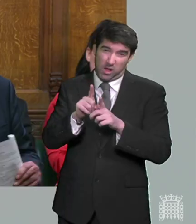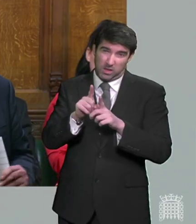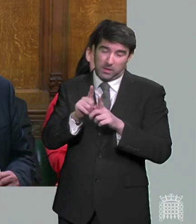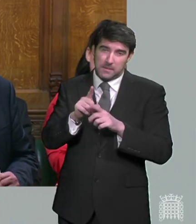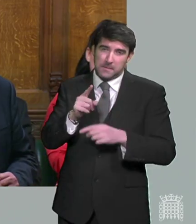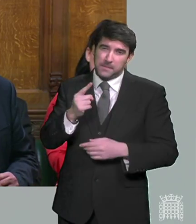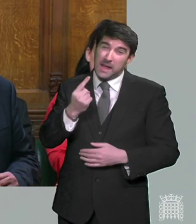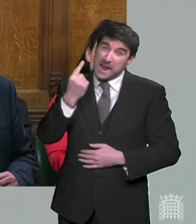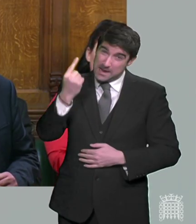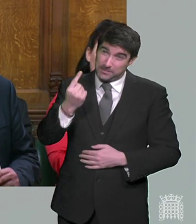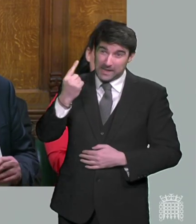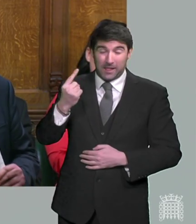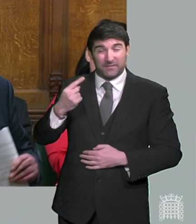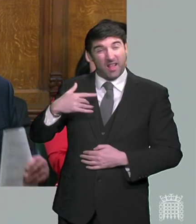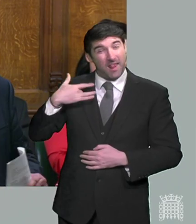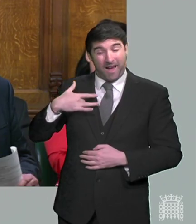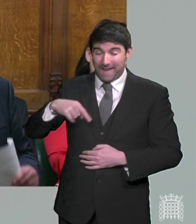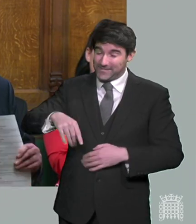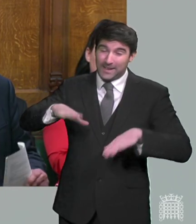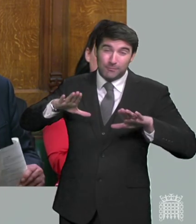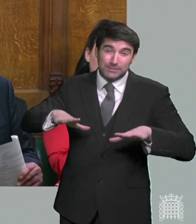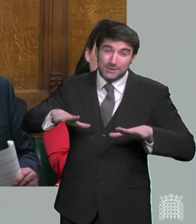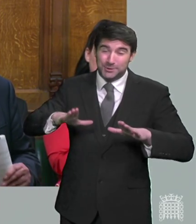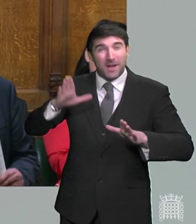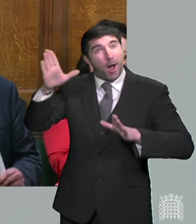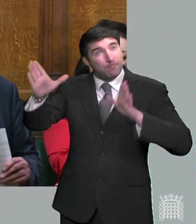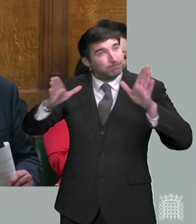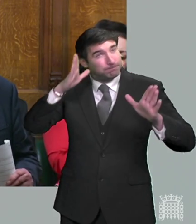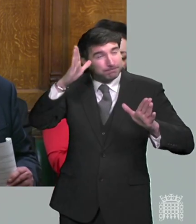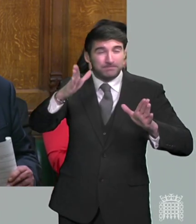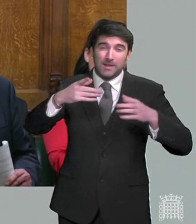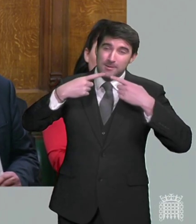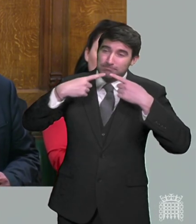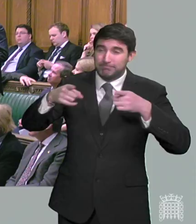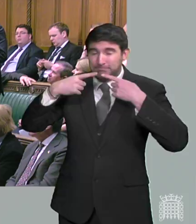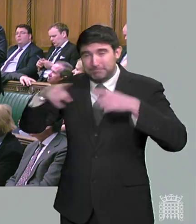He spent his life in this country spreading his message of hope to young people.